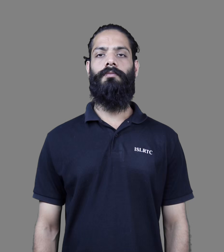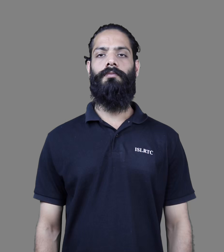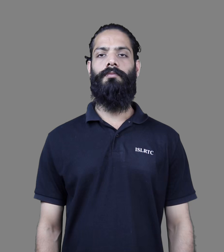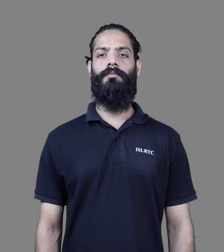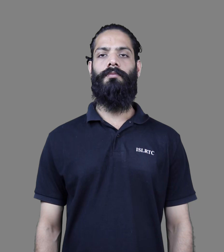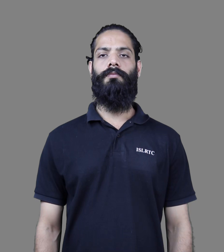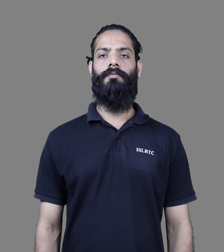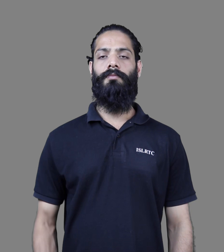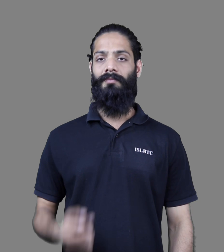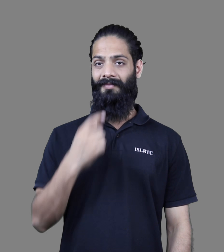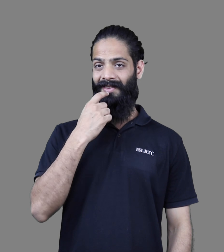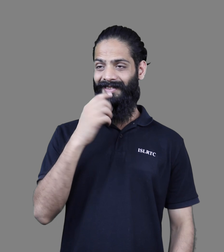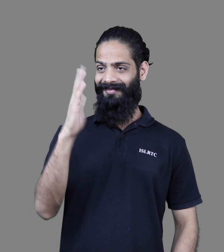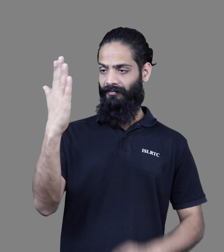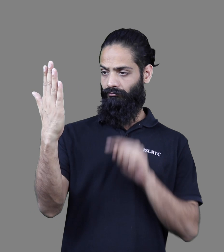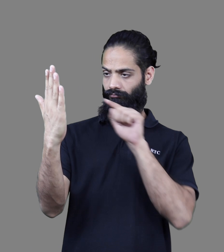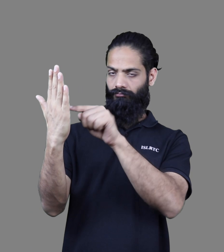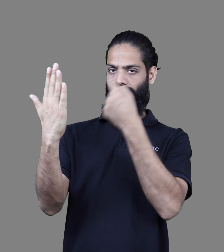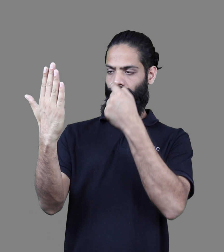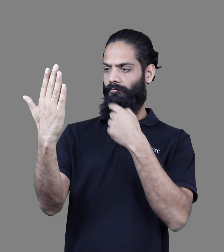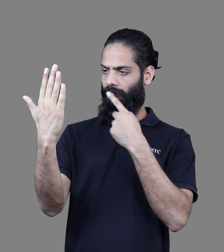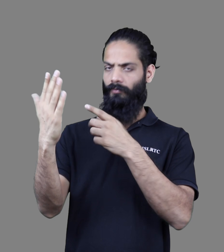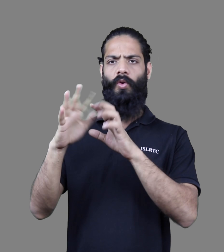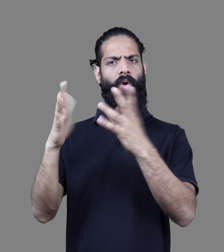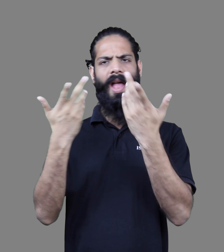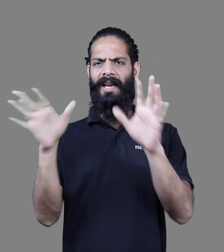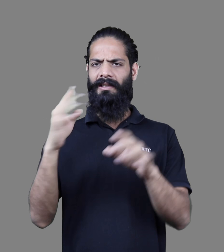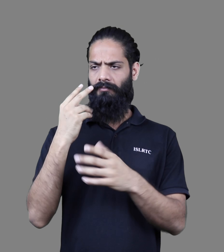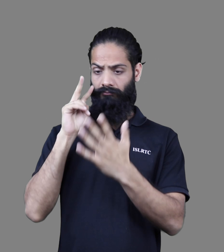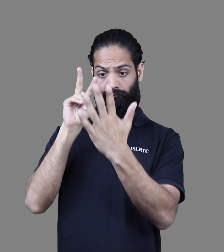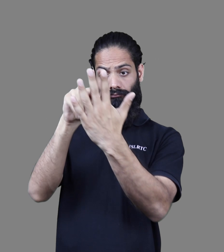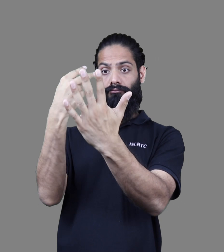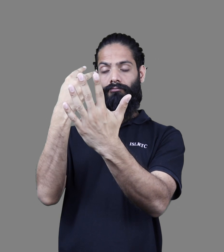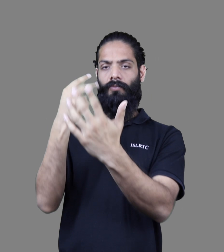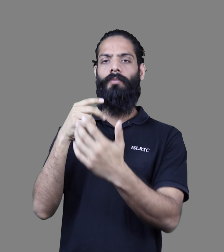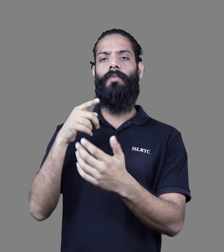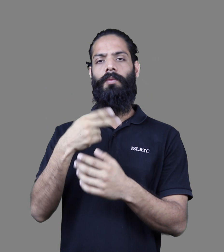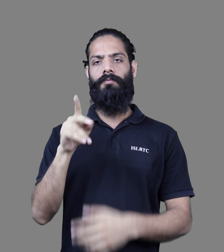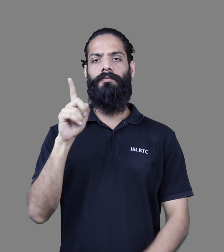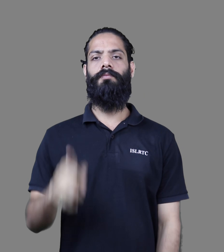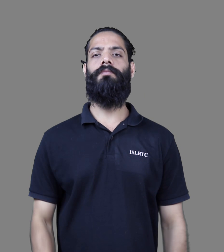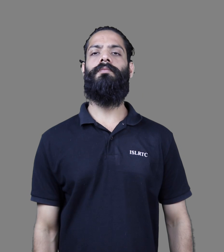Reflection